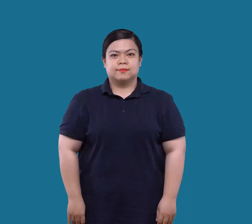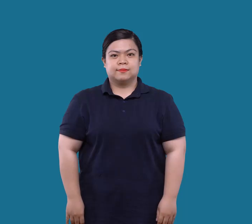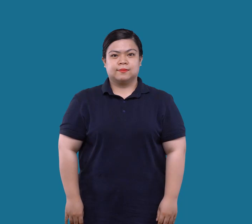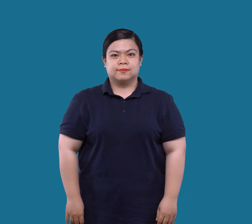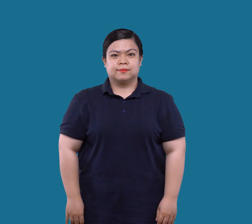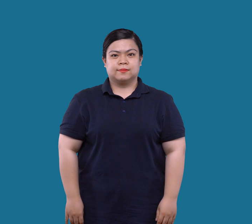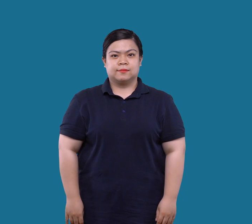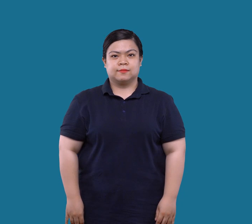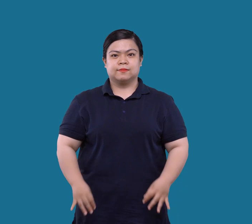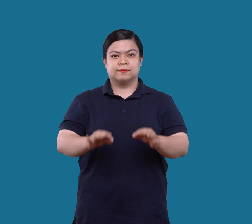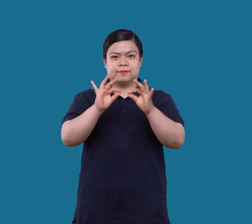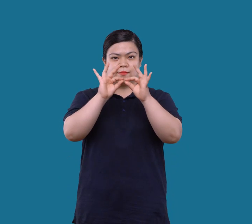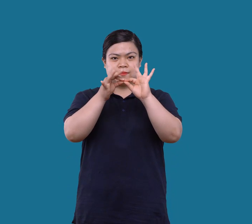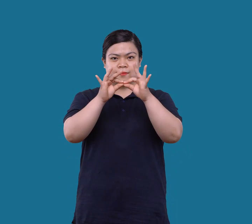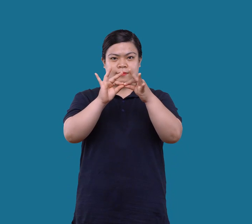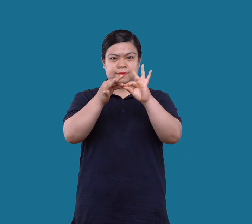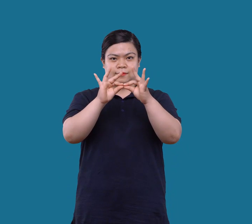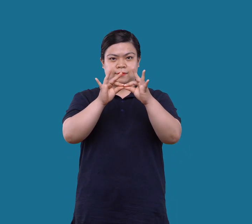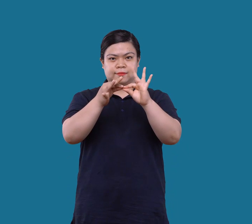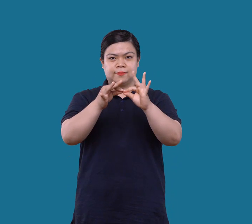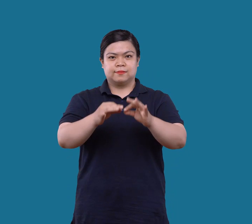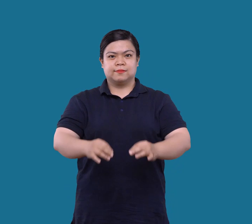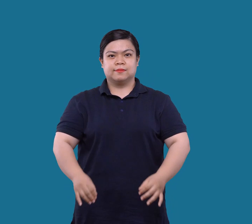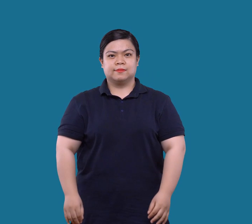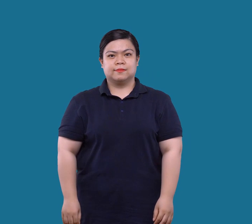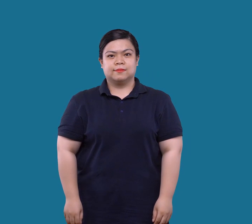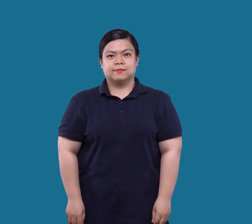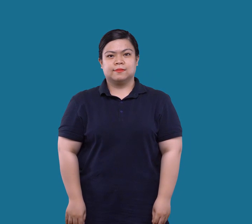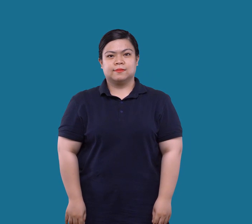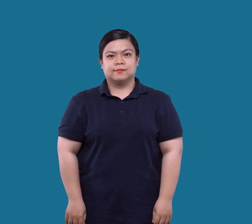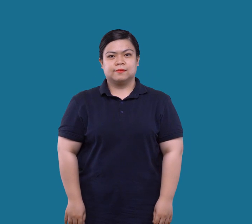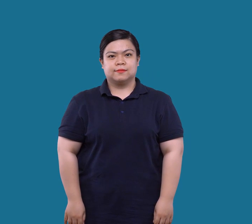tính từ